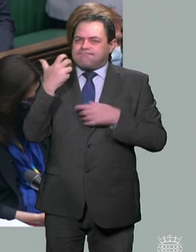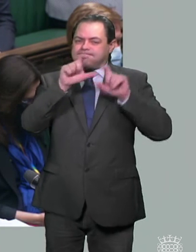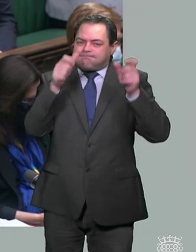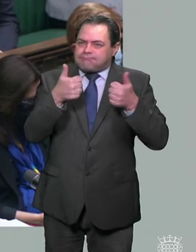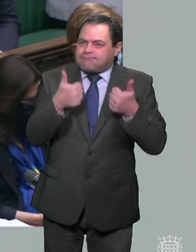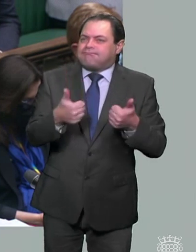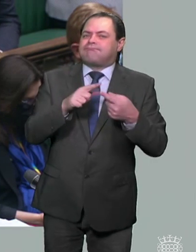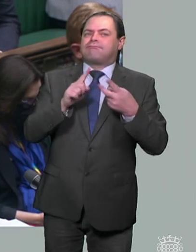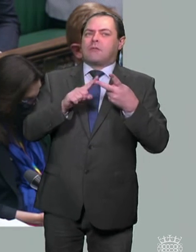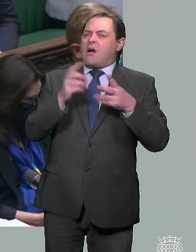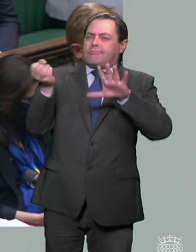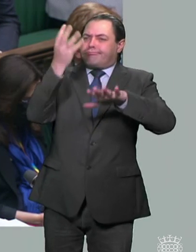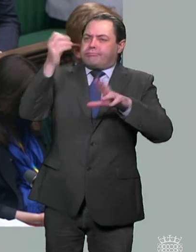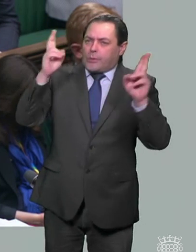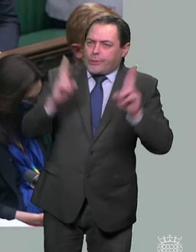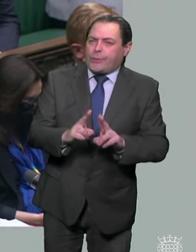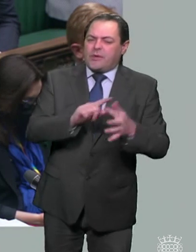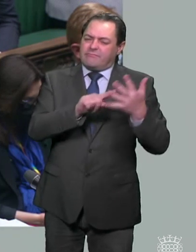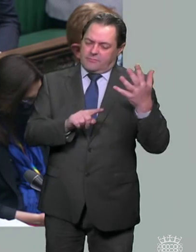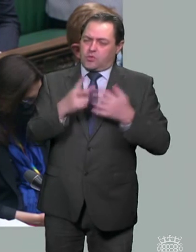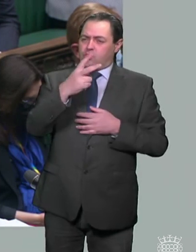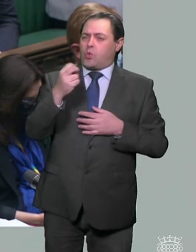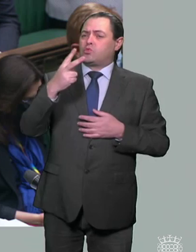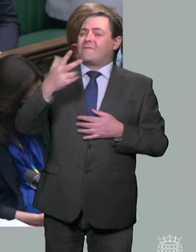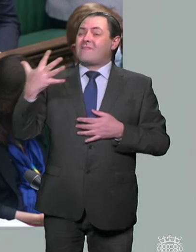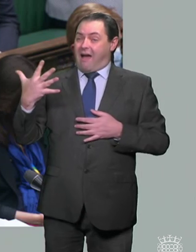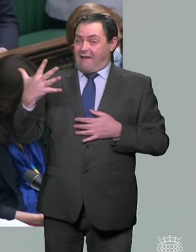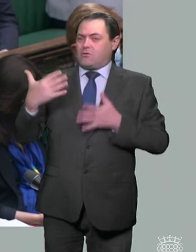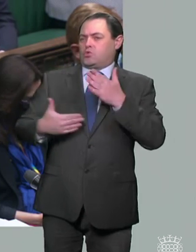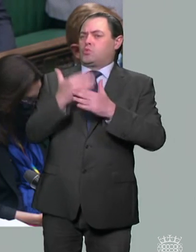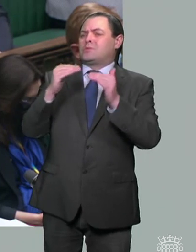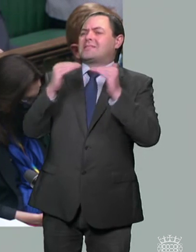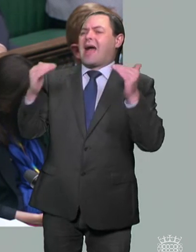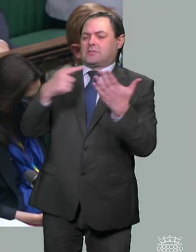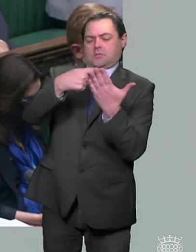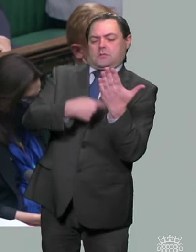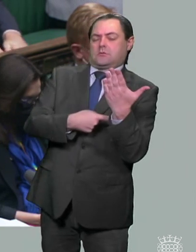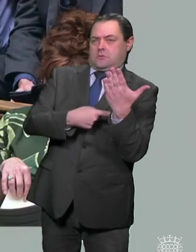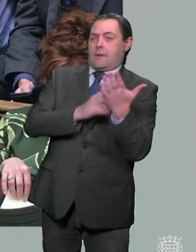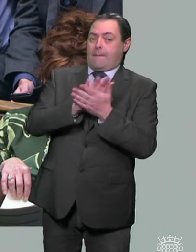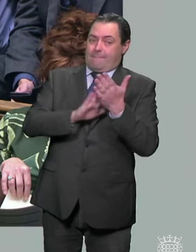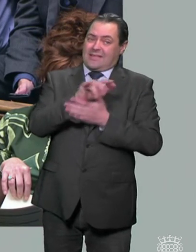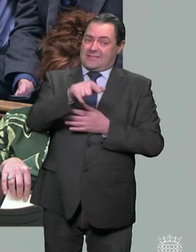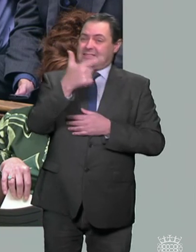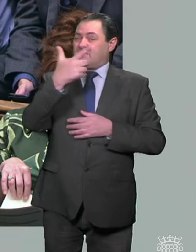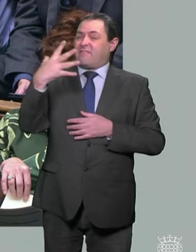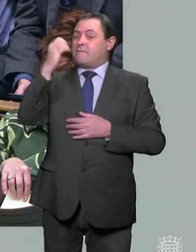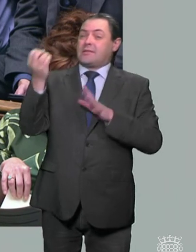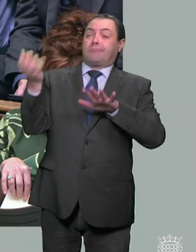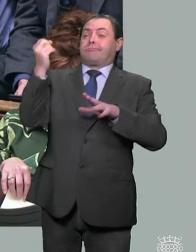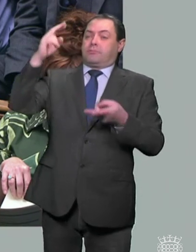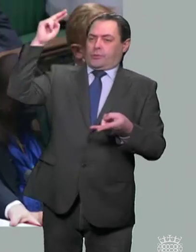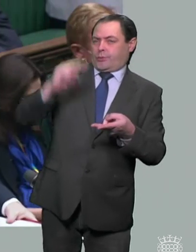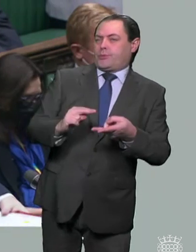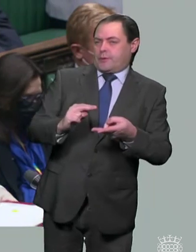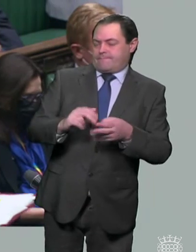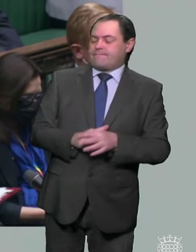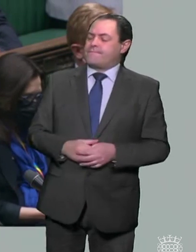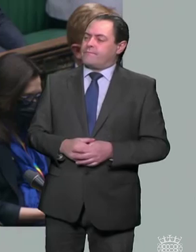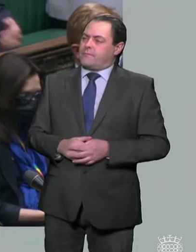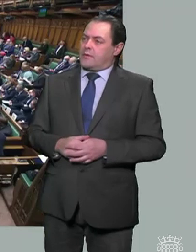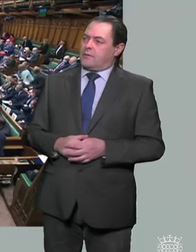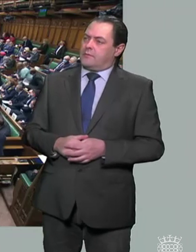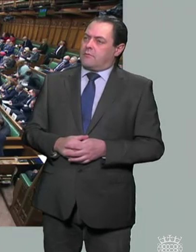By 2025, our future homes standard will ensure that new homes produce at least 75% fewer CO2 emissions.